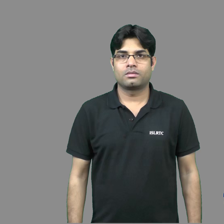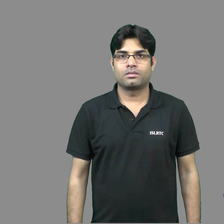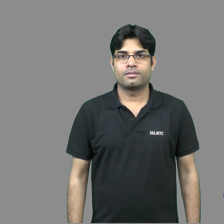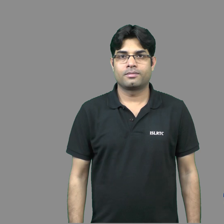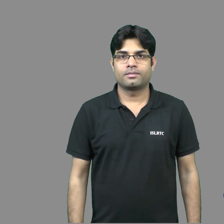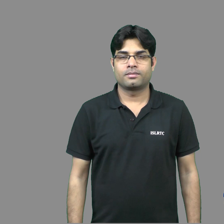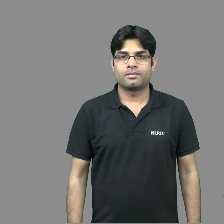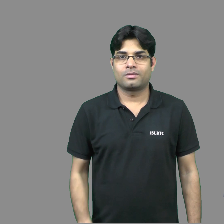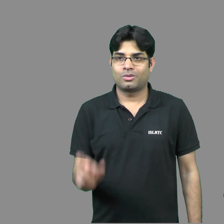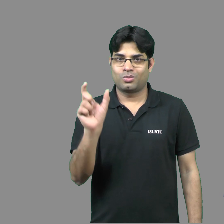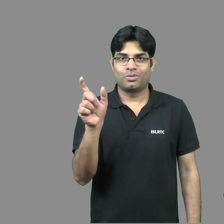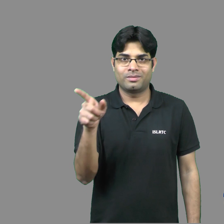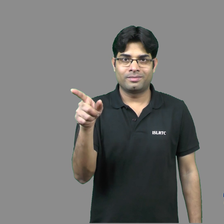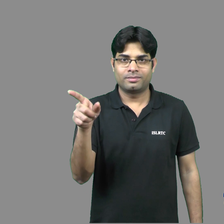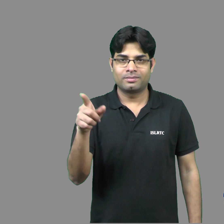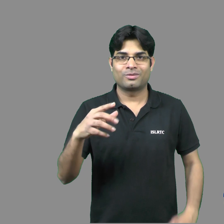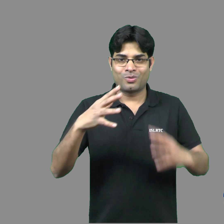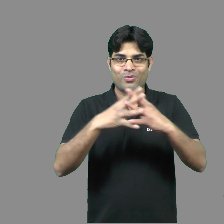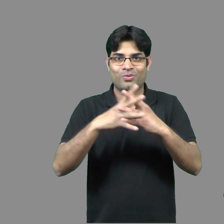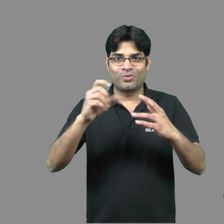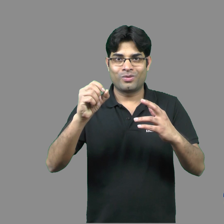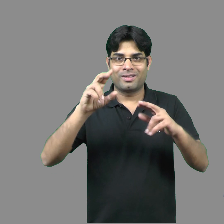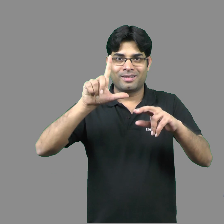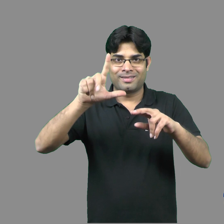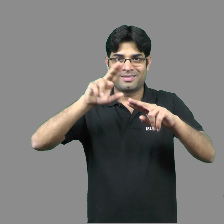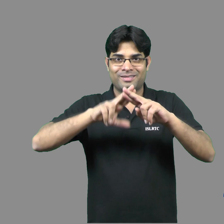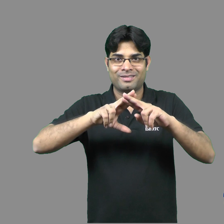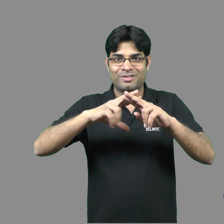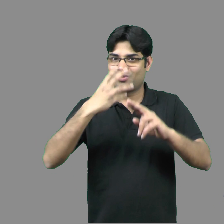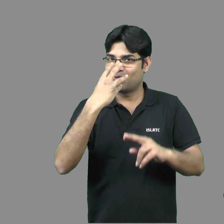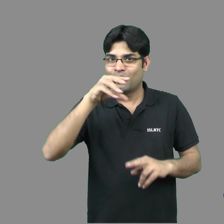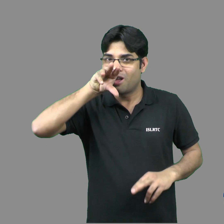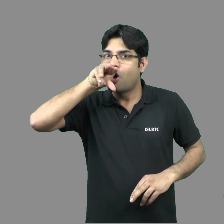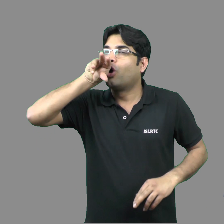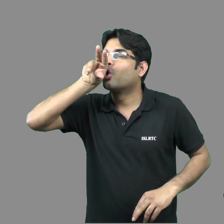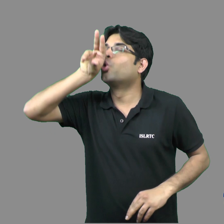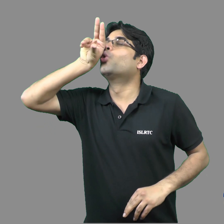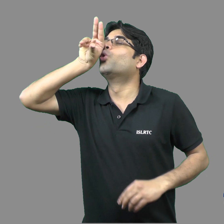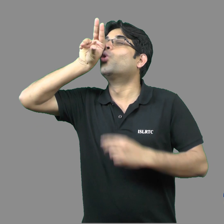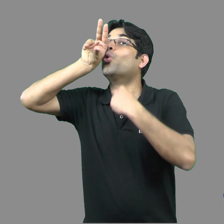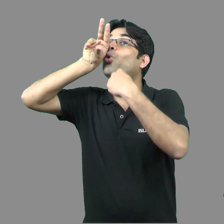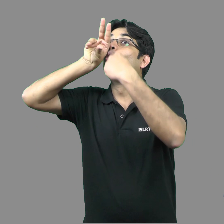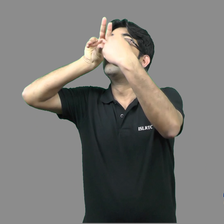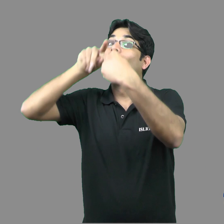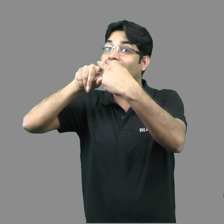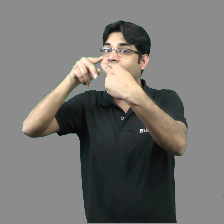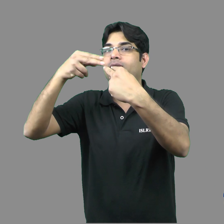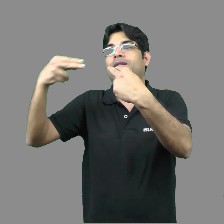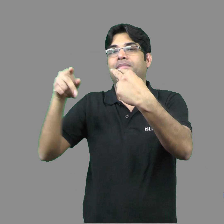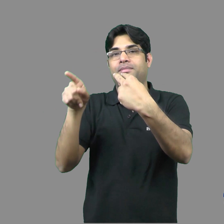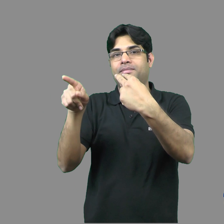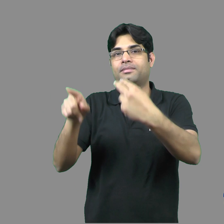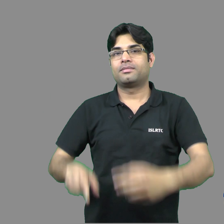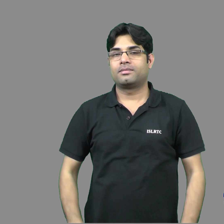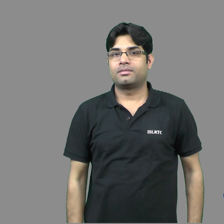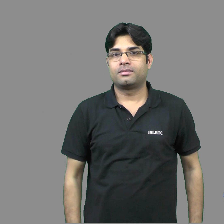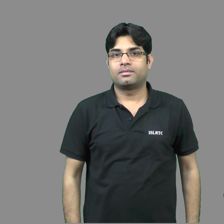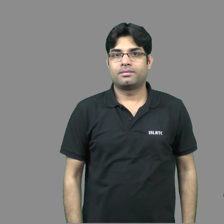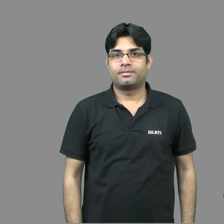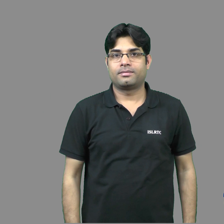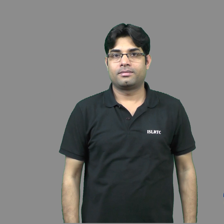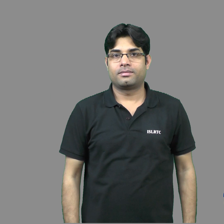Howl Bay (Wolf)